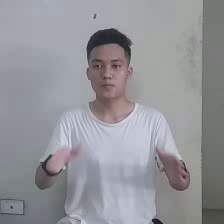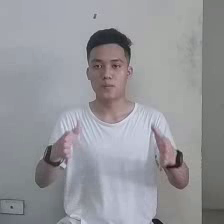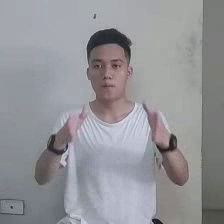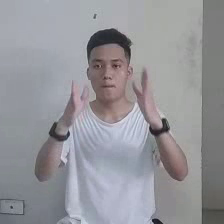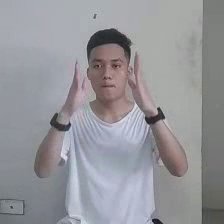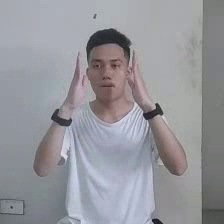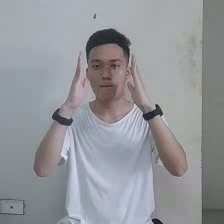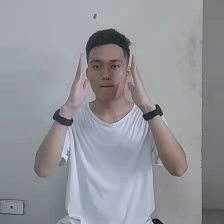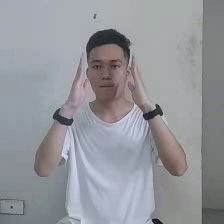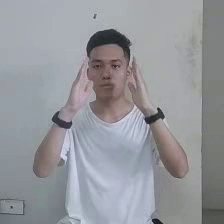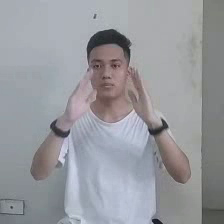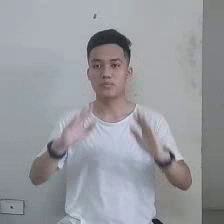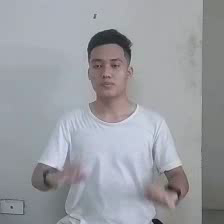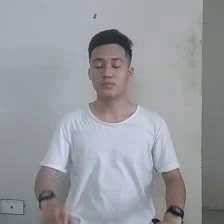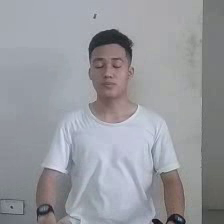Chạy